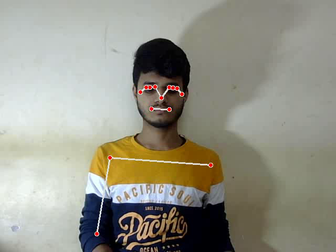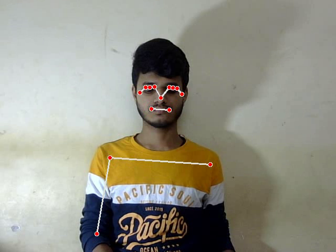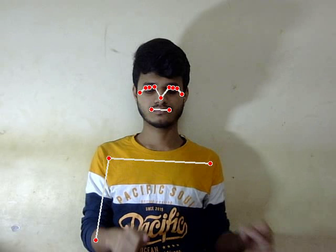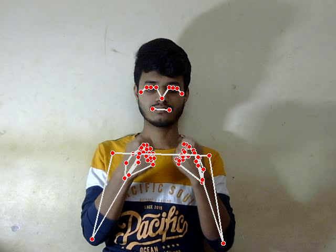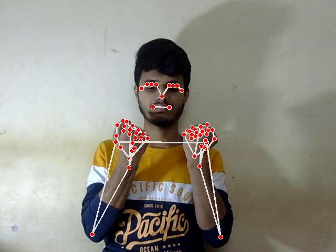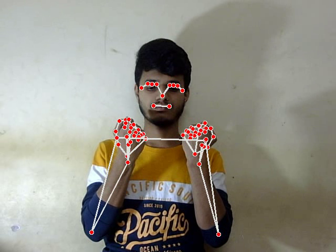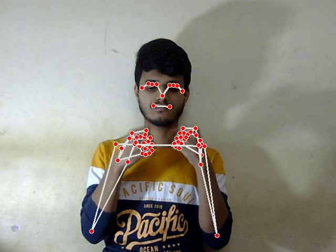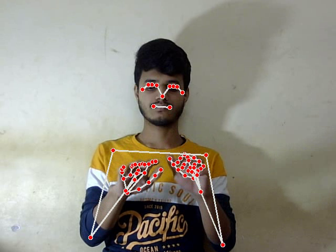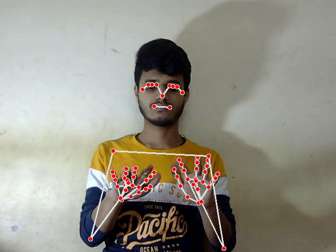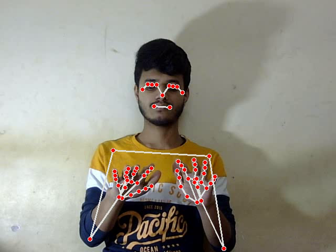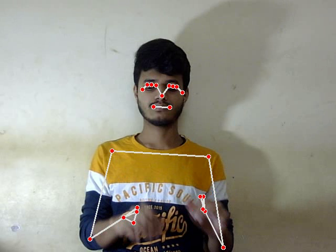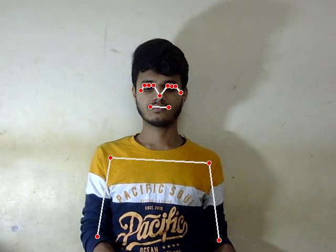finish